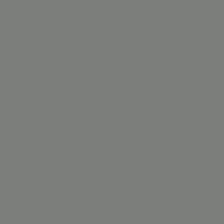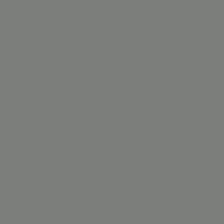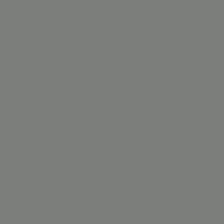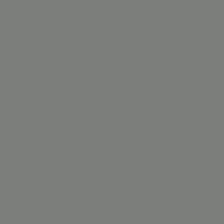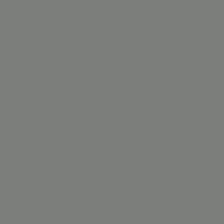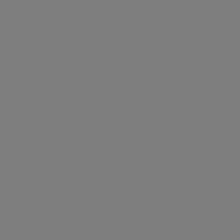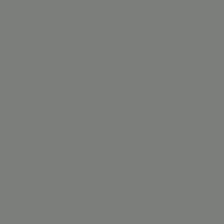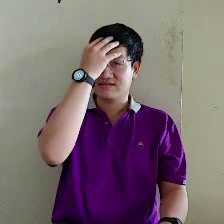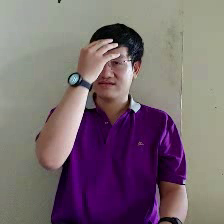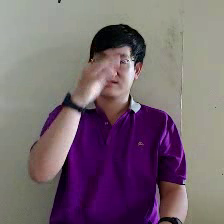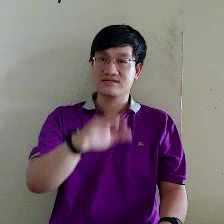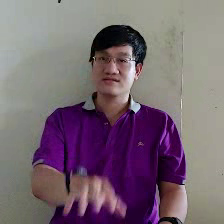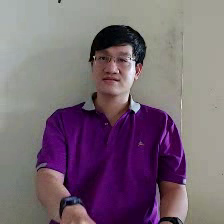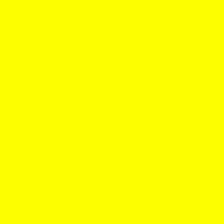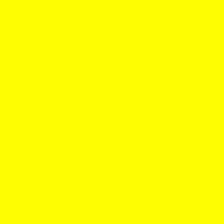Áp dụng